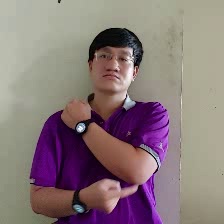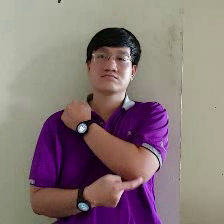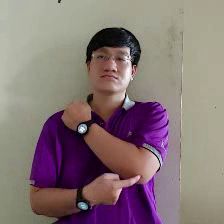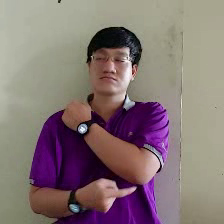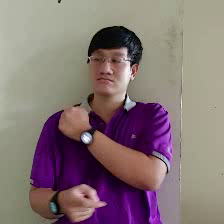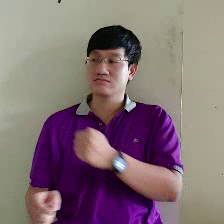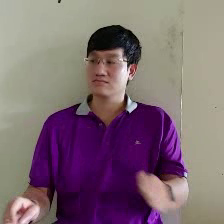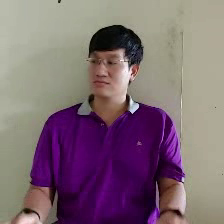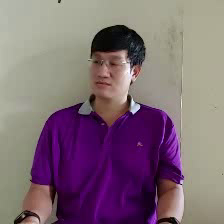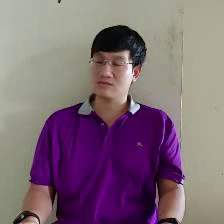Cám dỗ